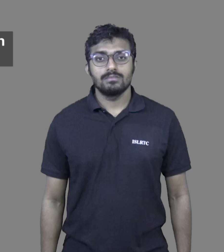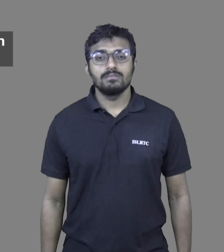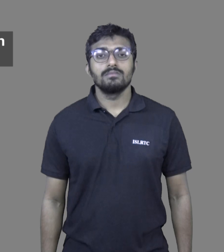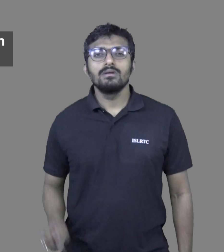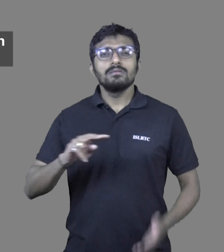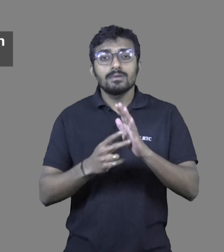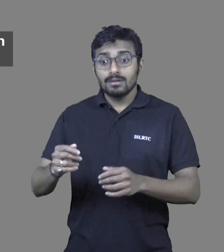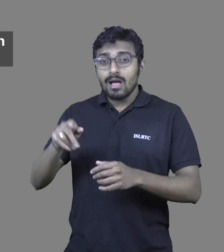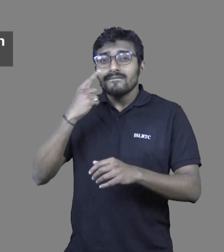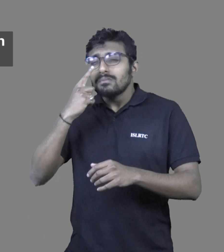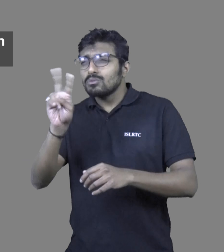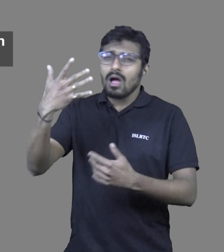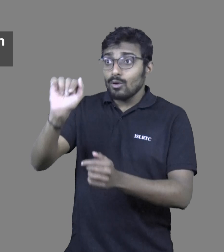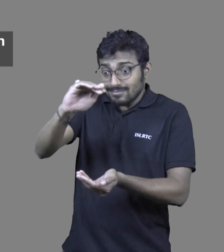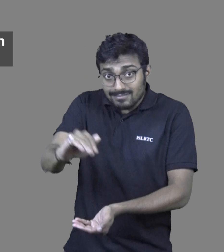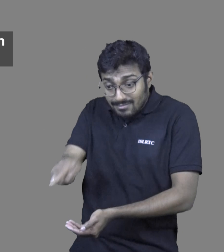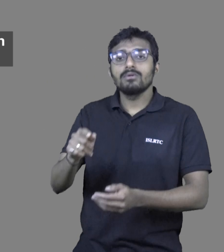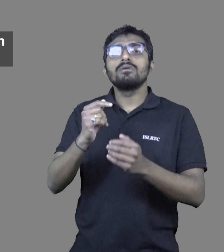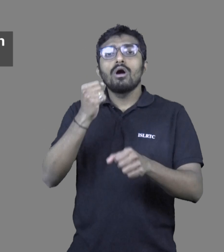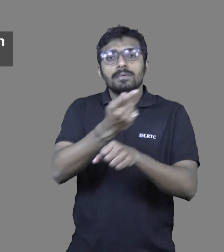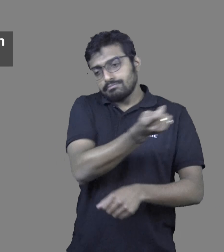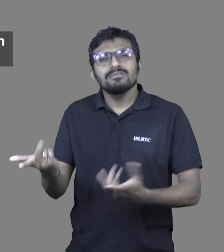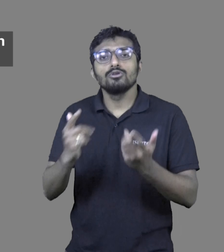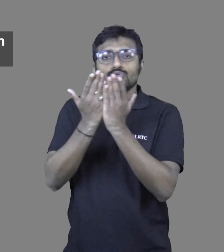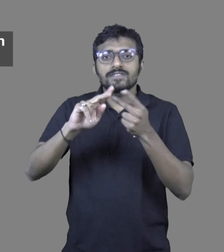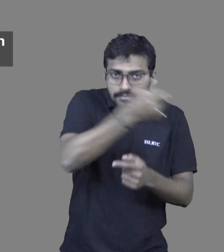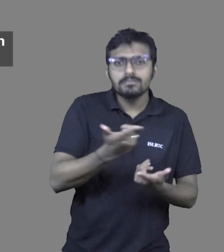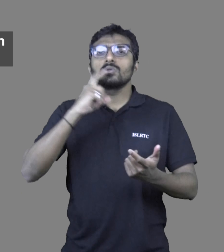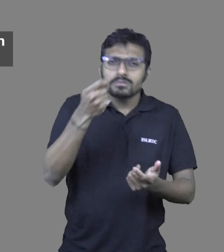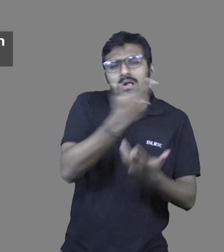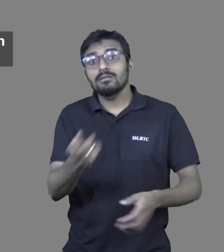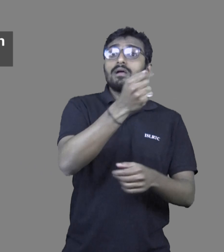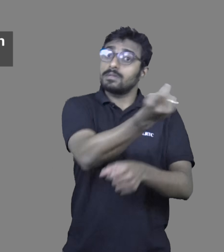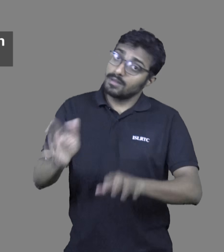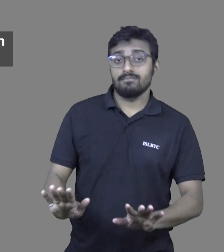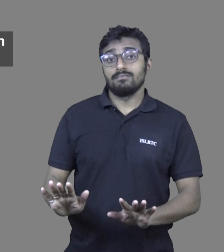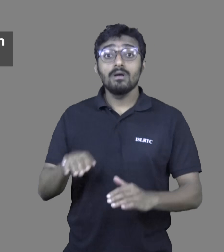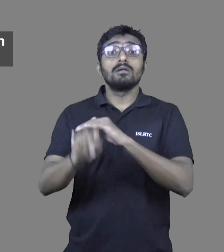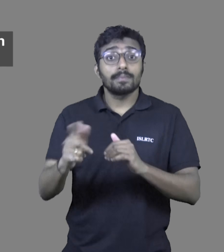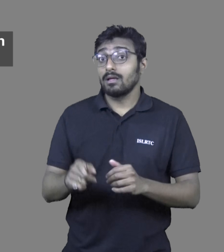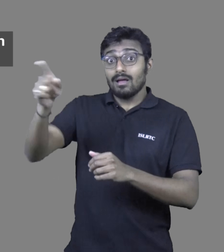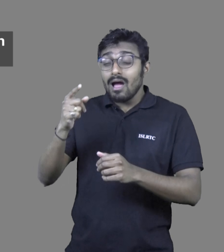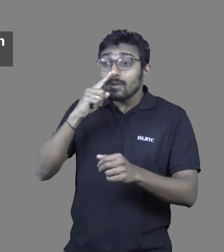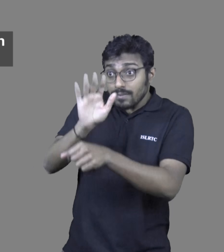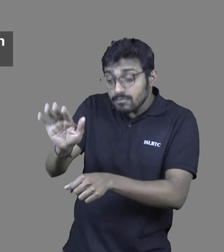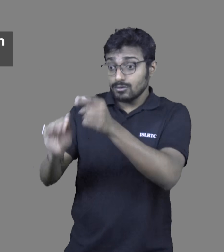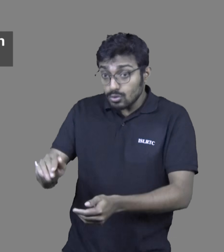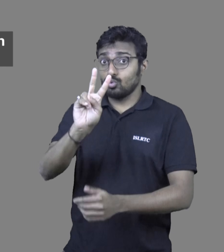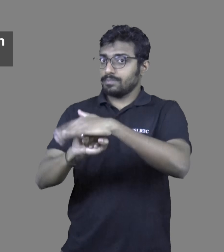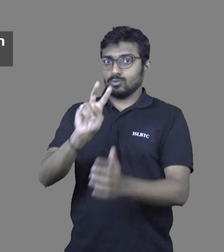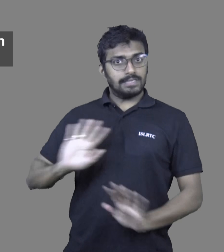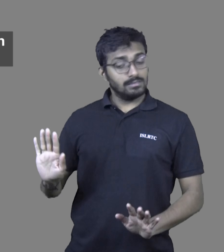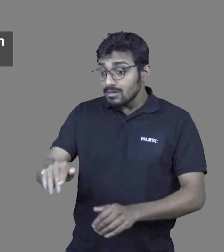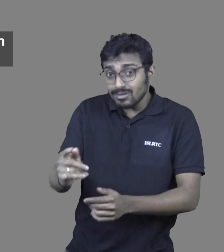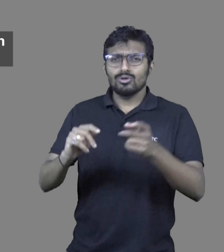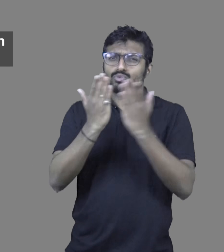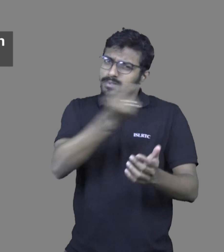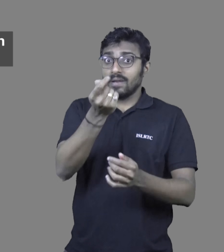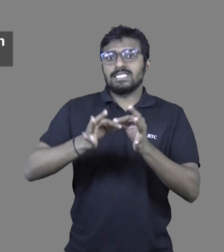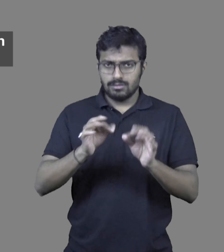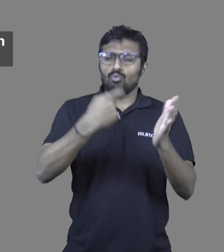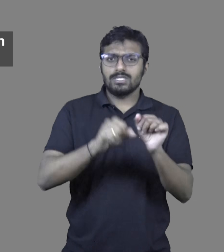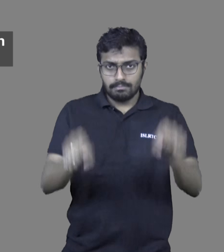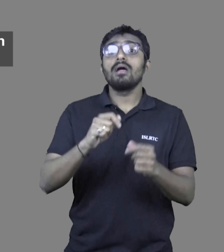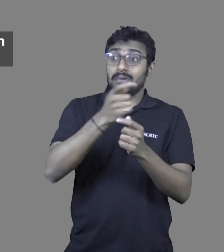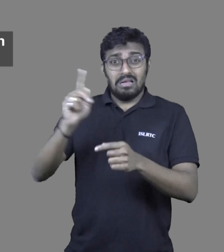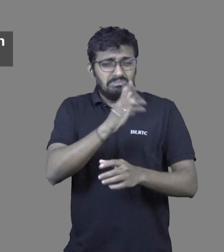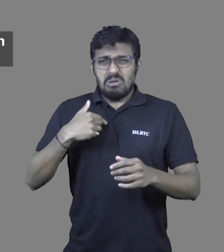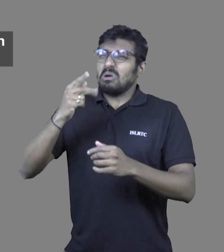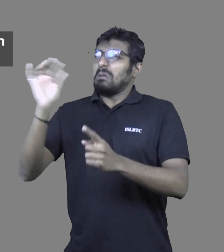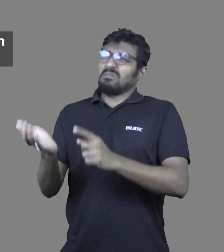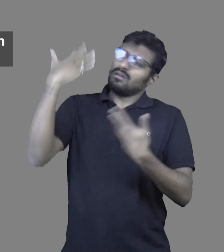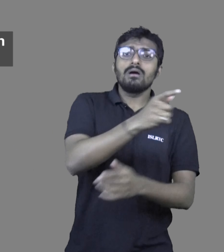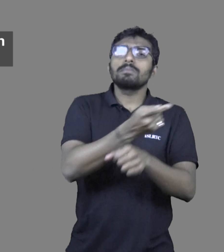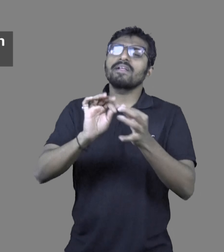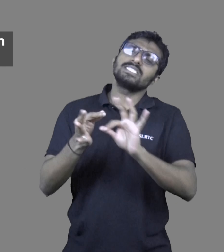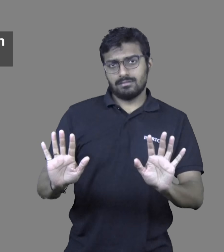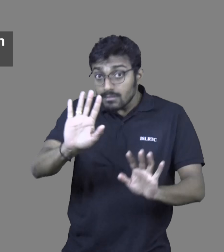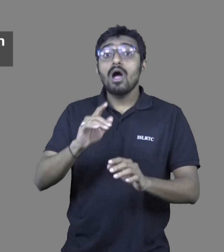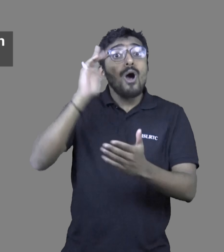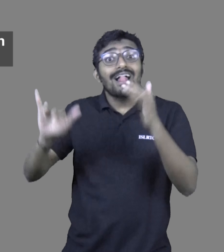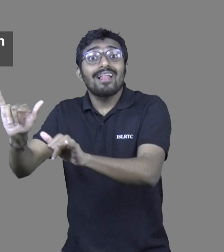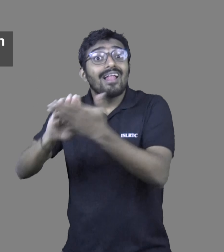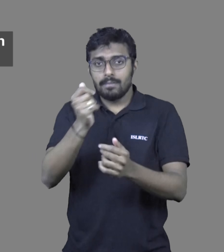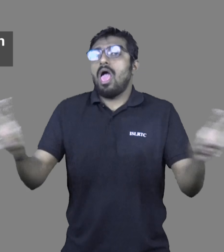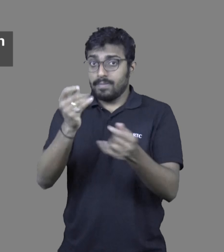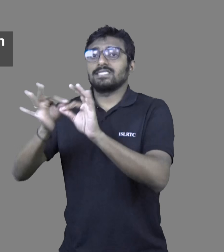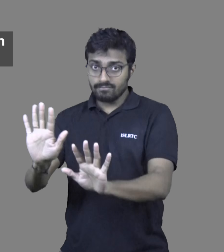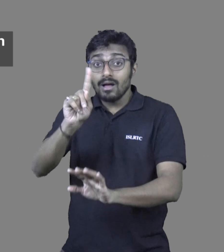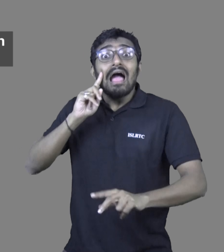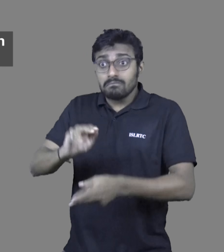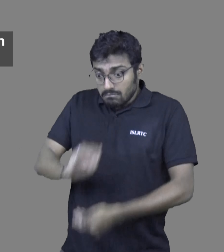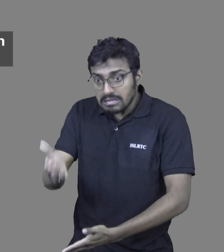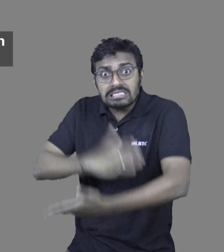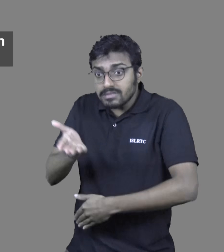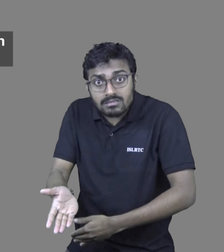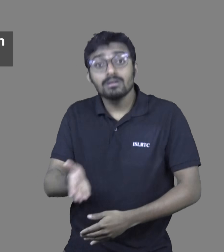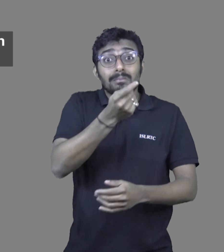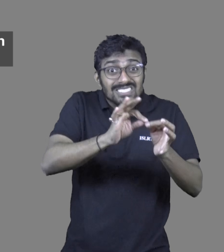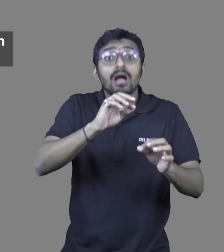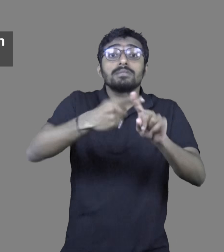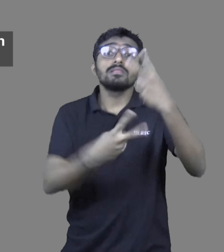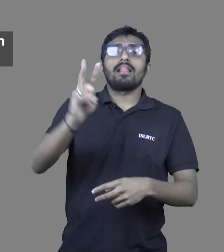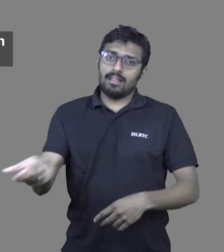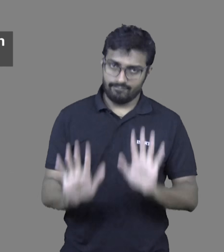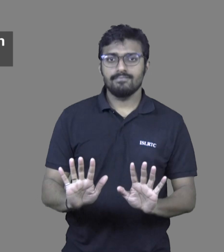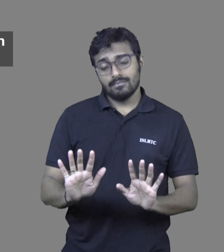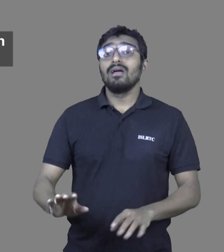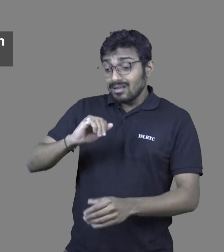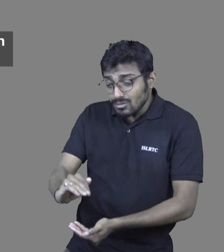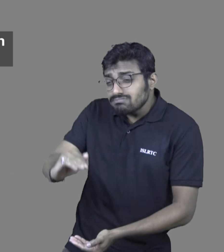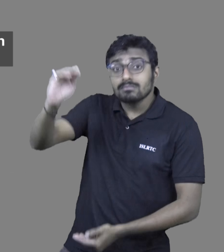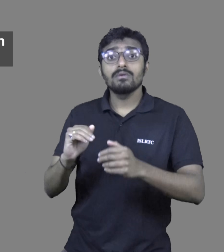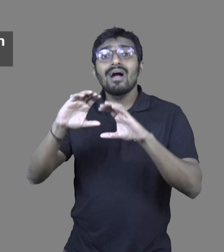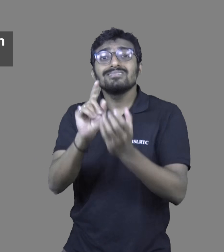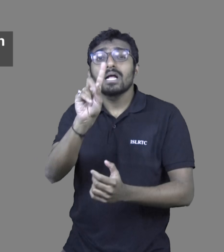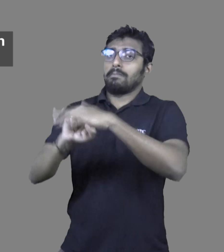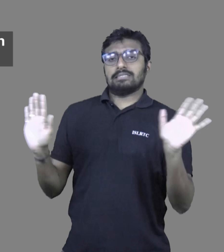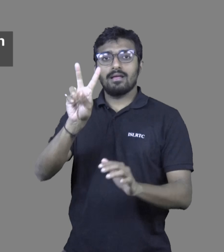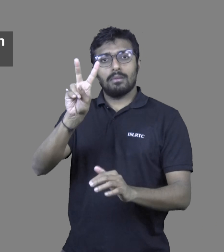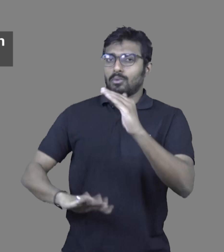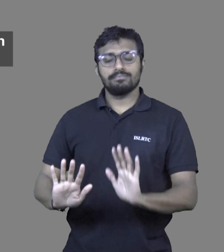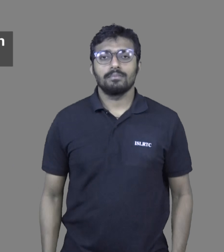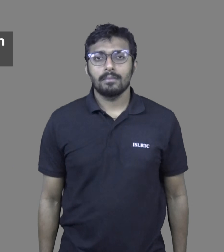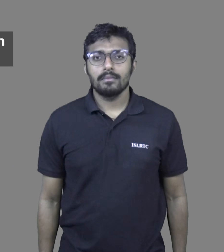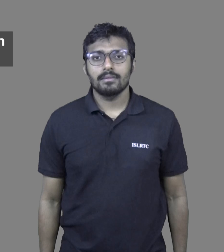Children Education Allowance(CEA)